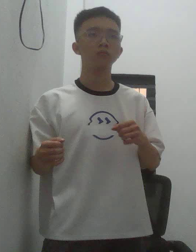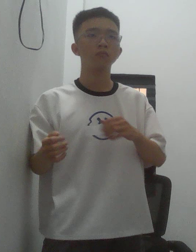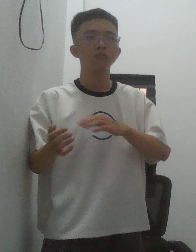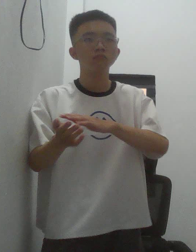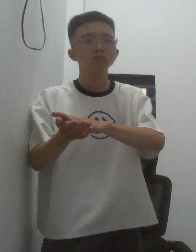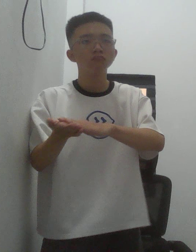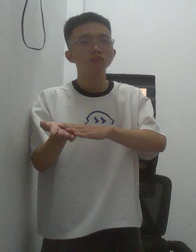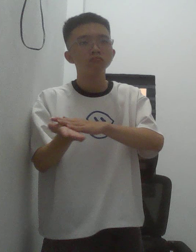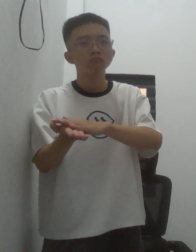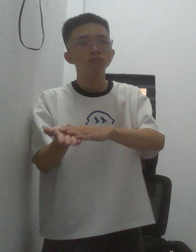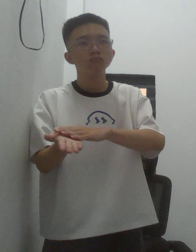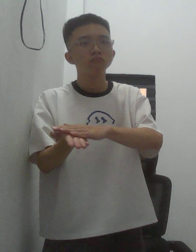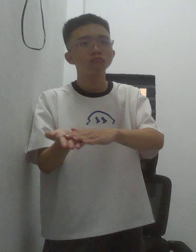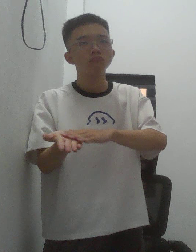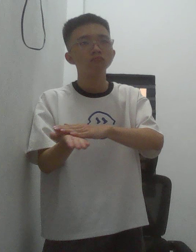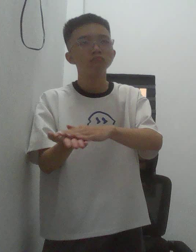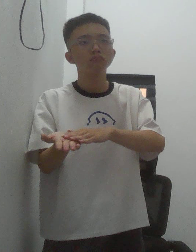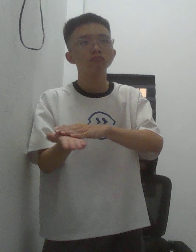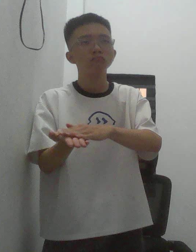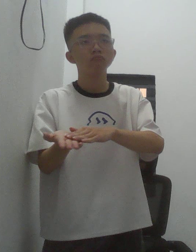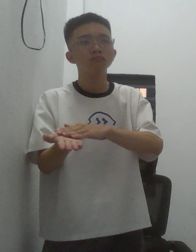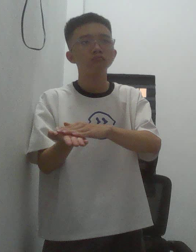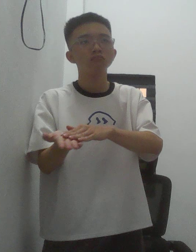xin loi